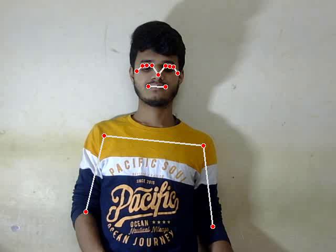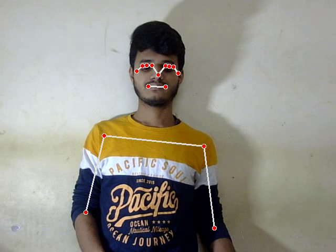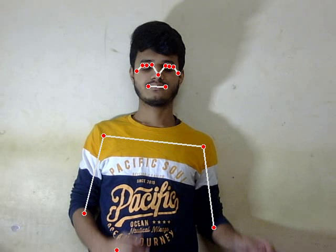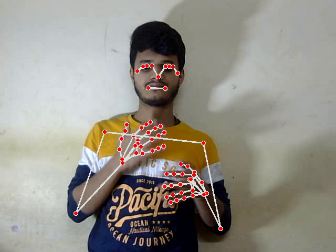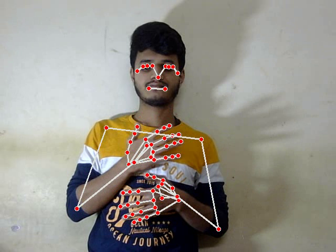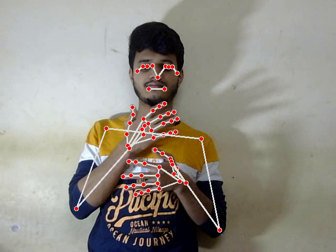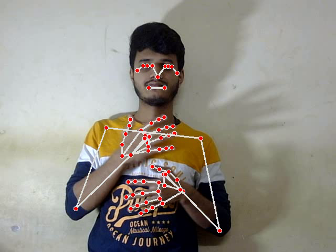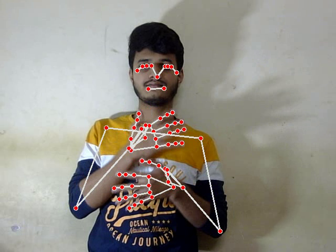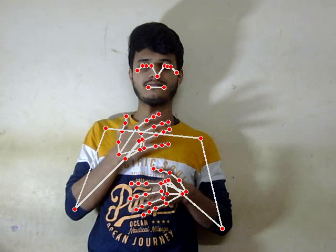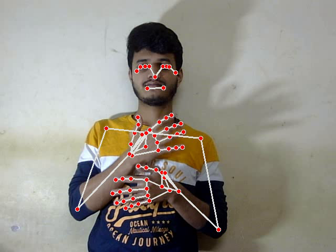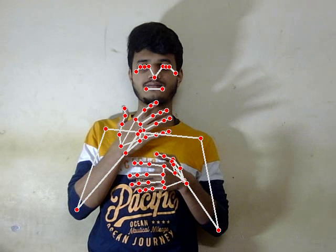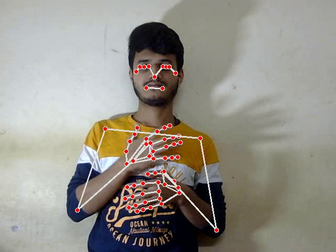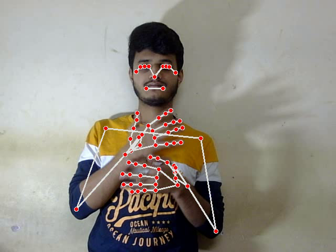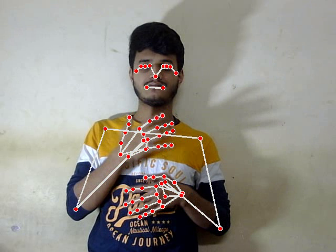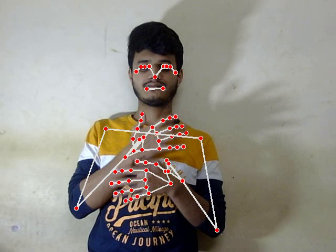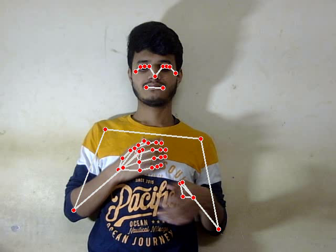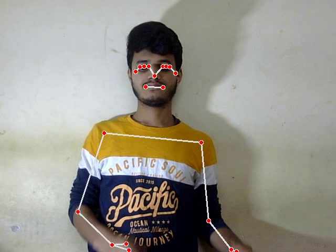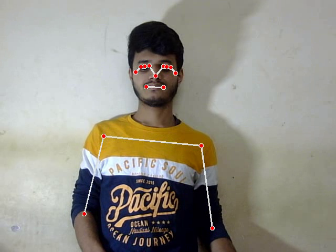happy